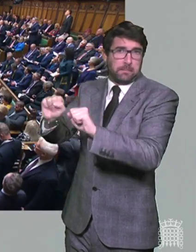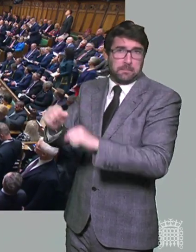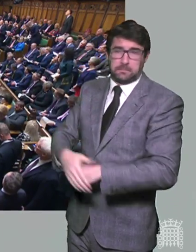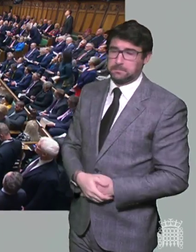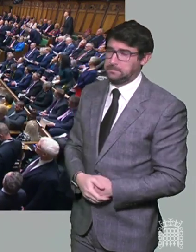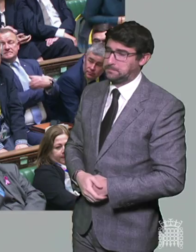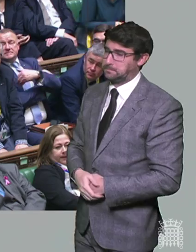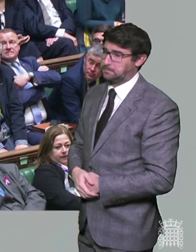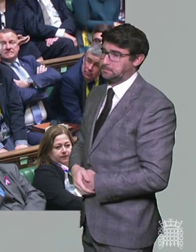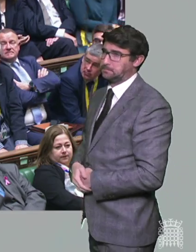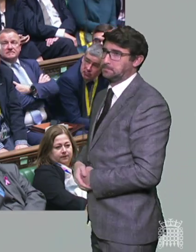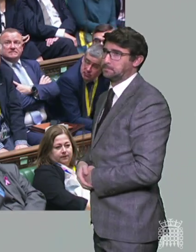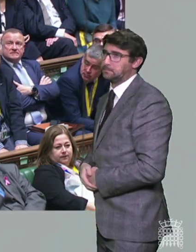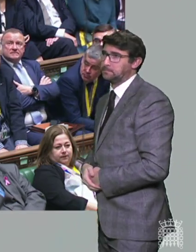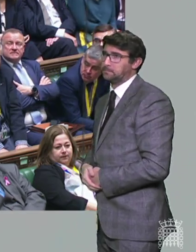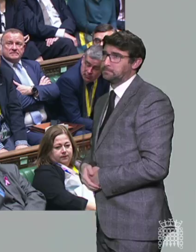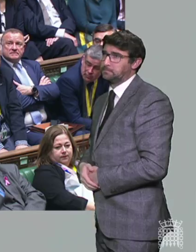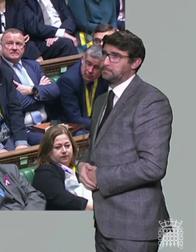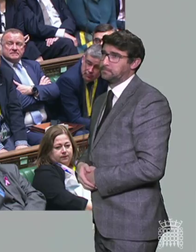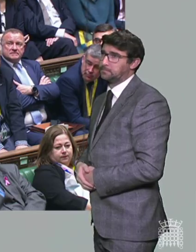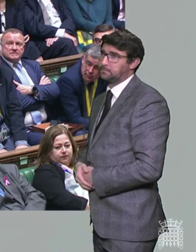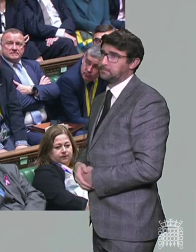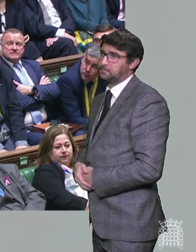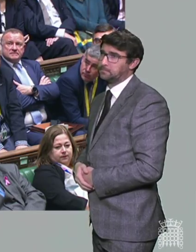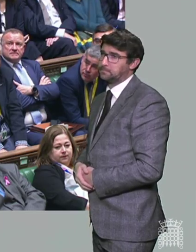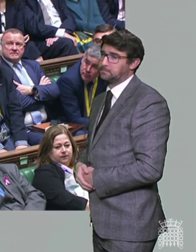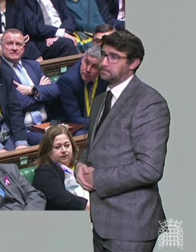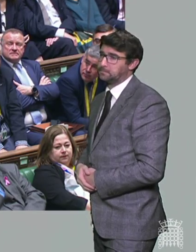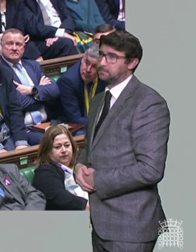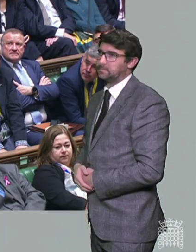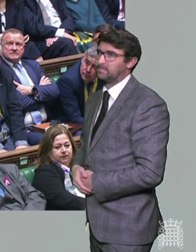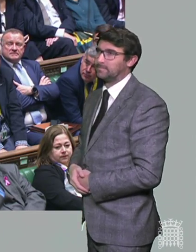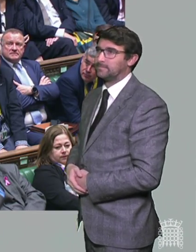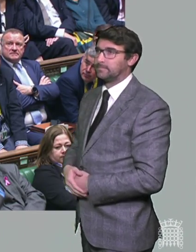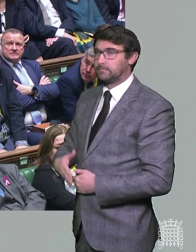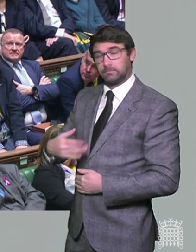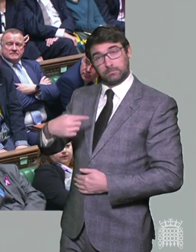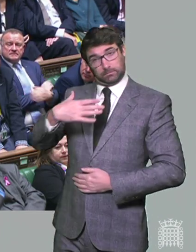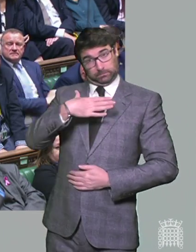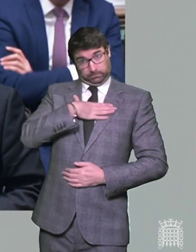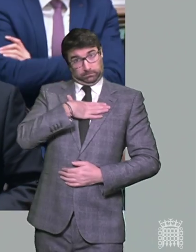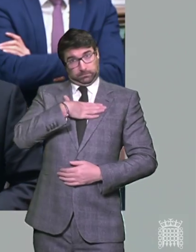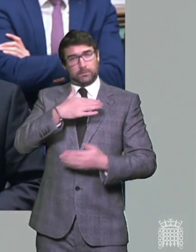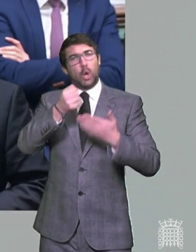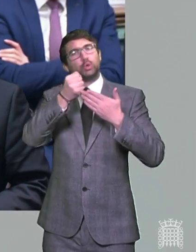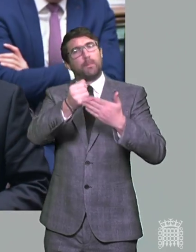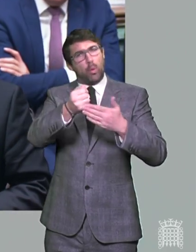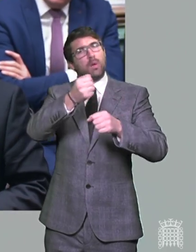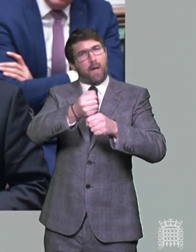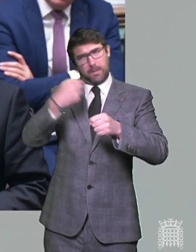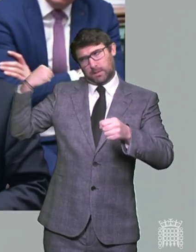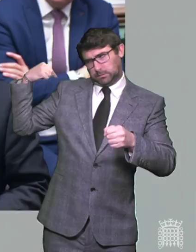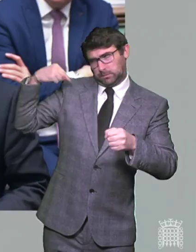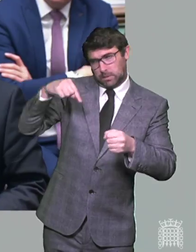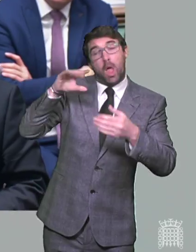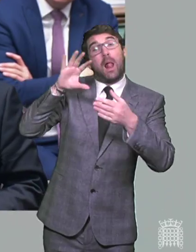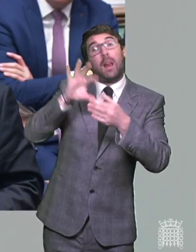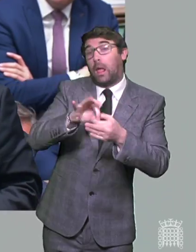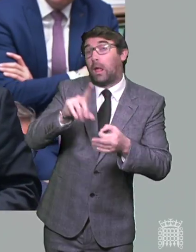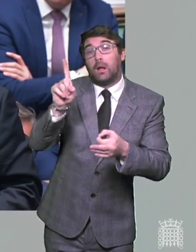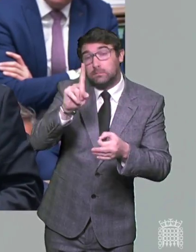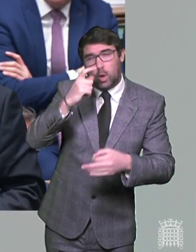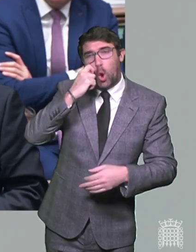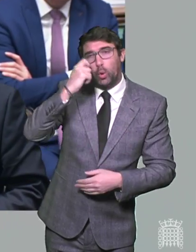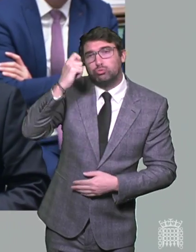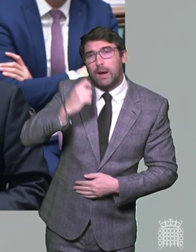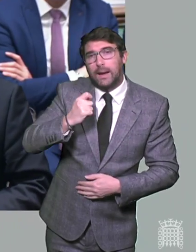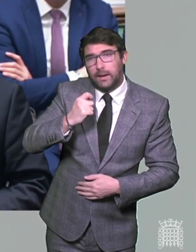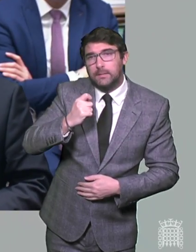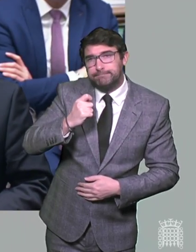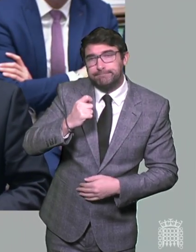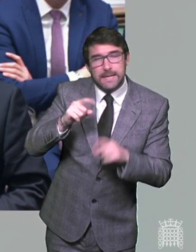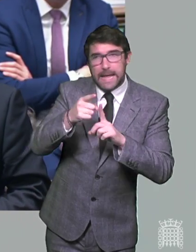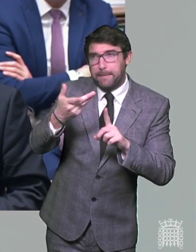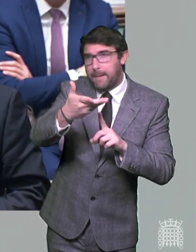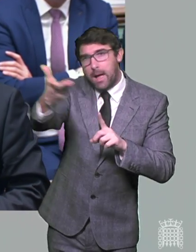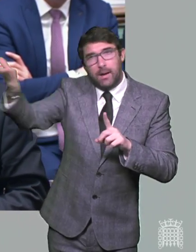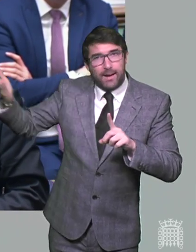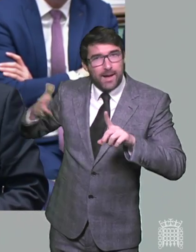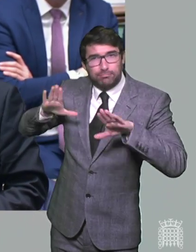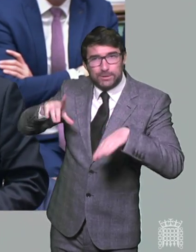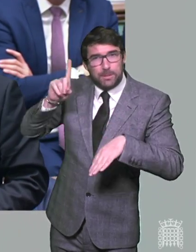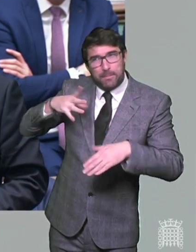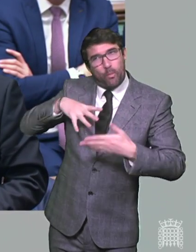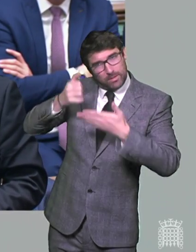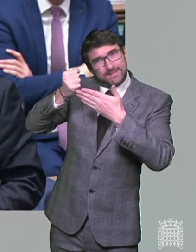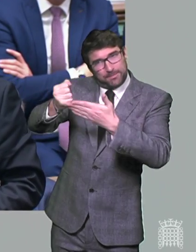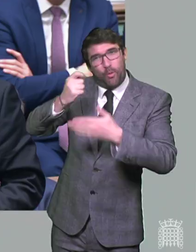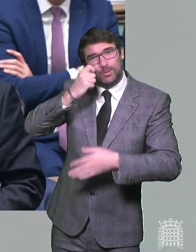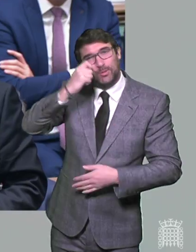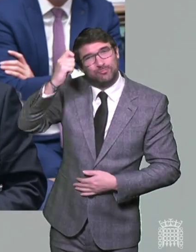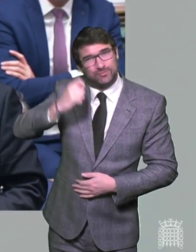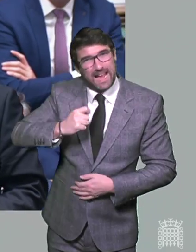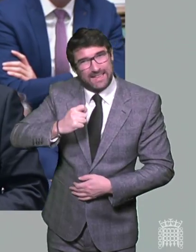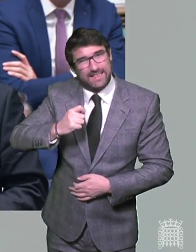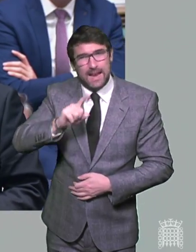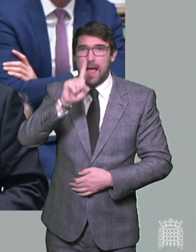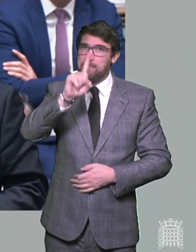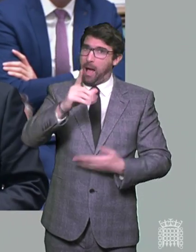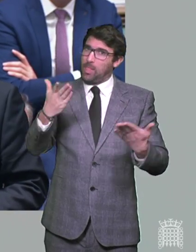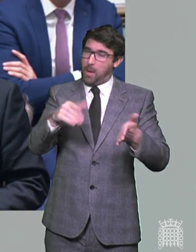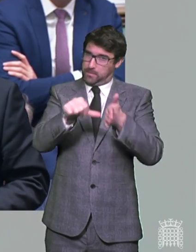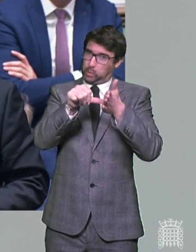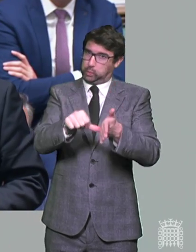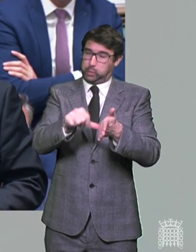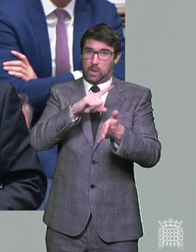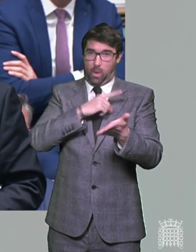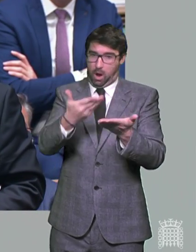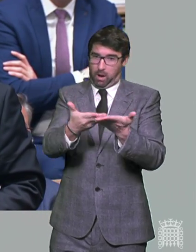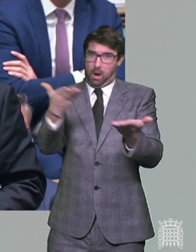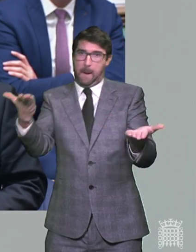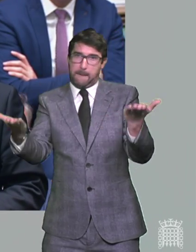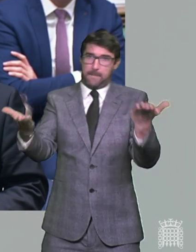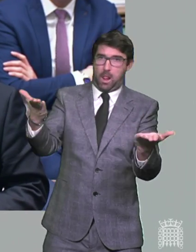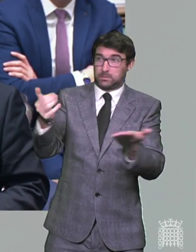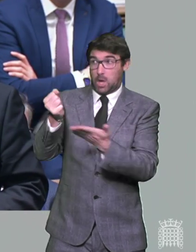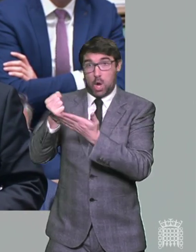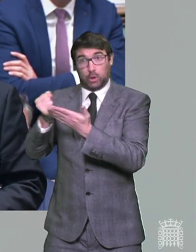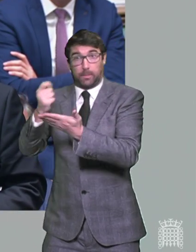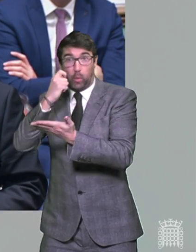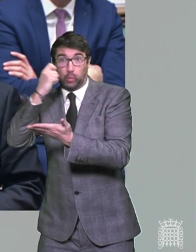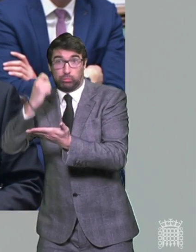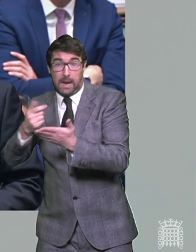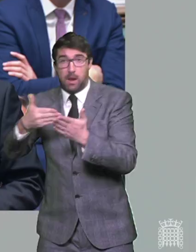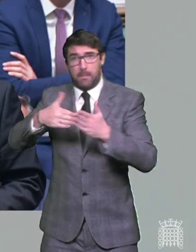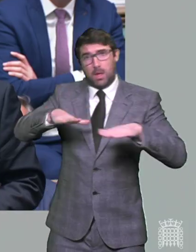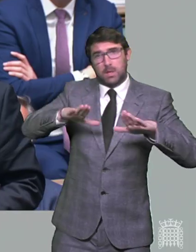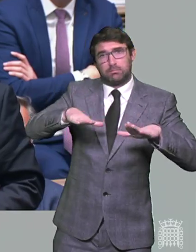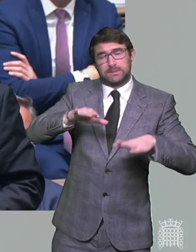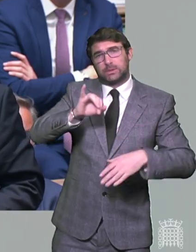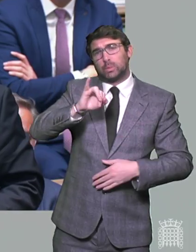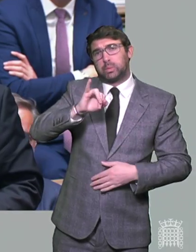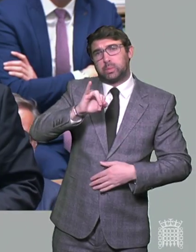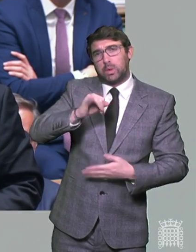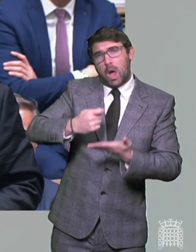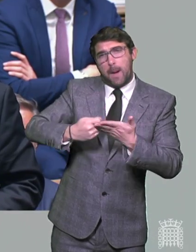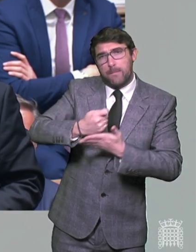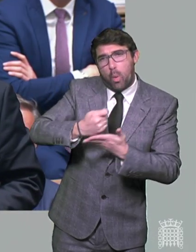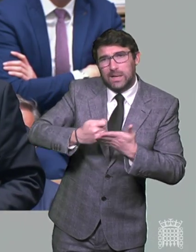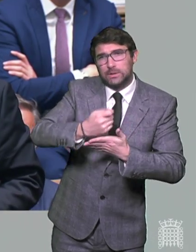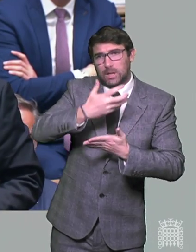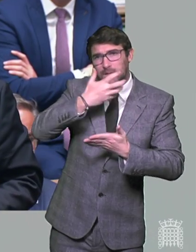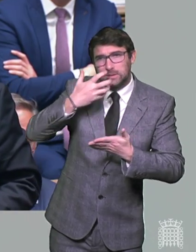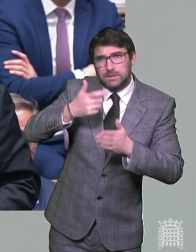Like the public at large, I have supported the Government in the actions they have taken to support Ukraine, not least because of what is at stake there, but right now, as the public deal with rising prices, inflation, mortgage costs and much else, Ukraine fatigue is a real and present danger.